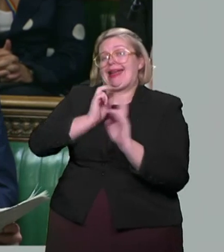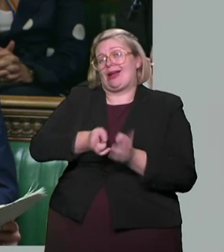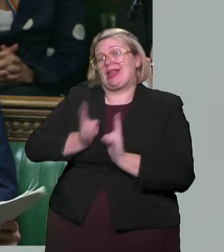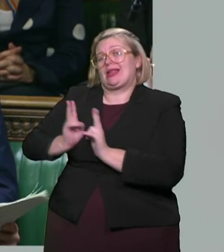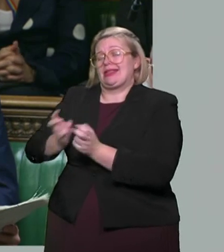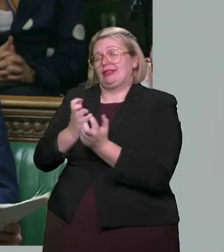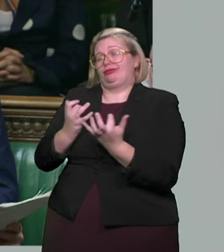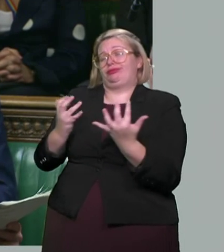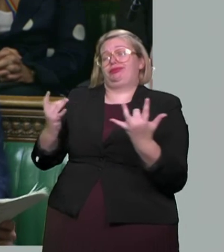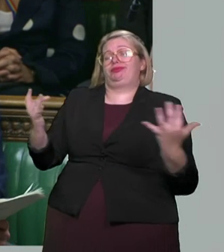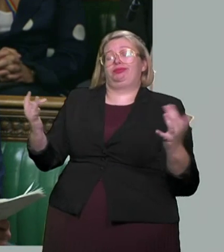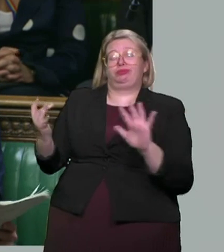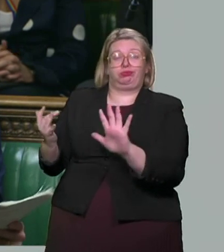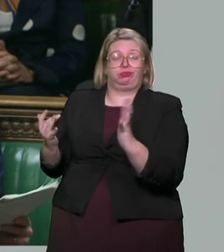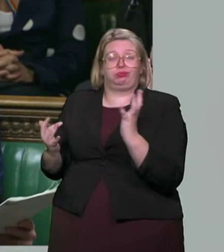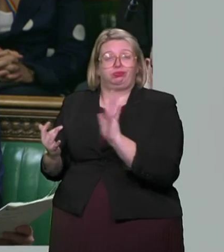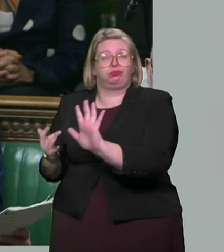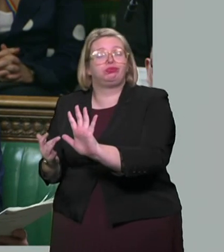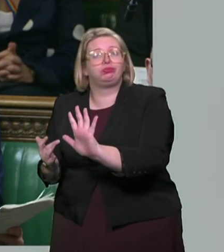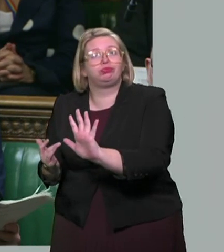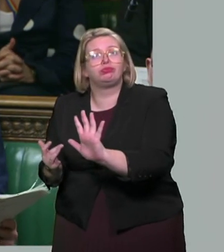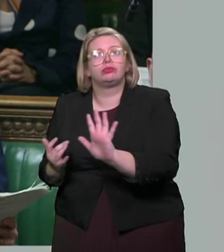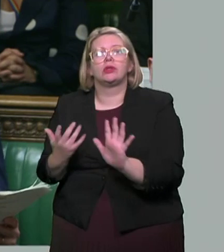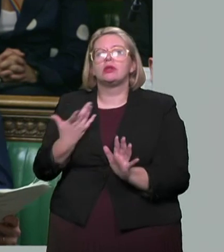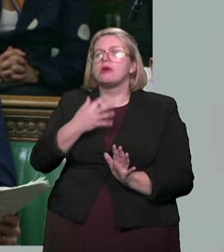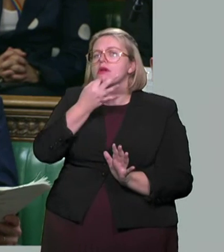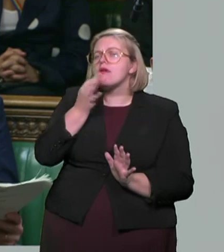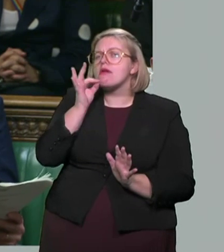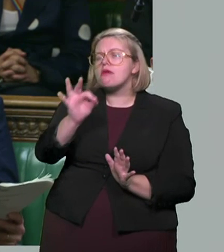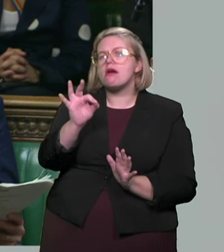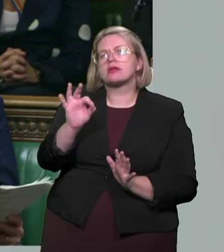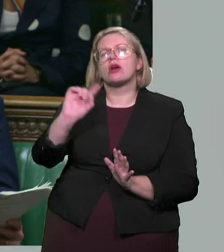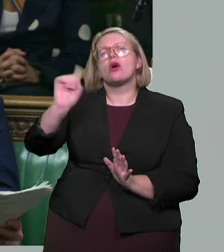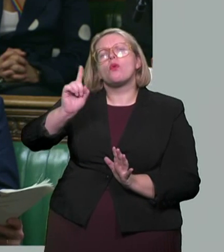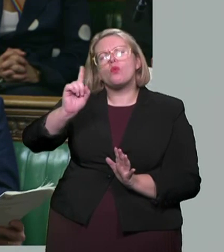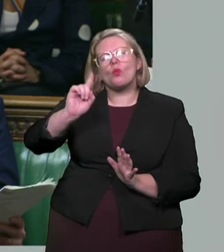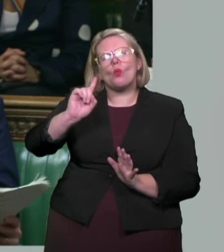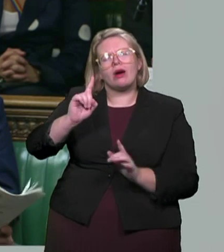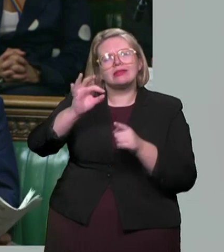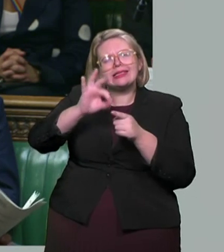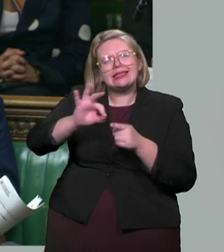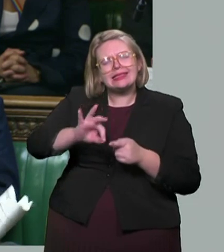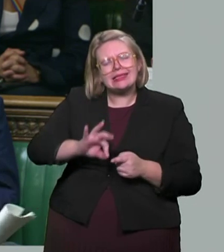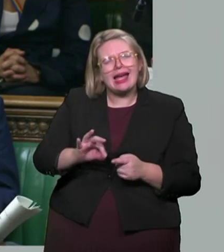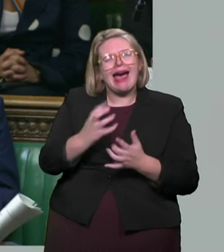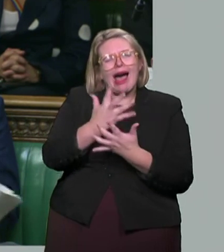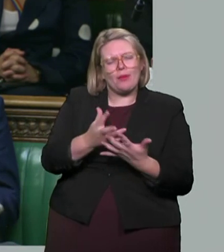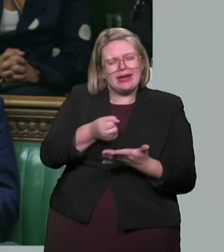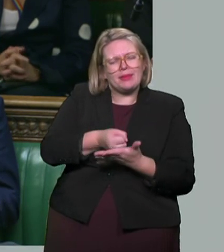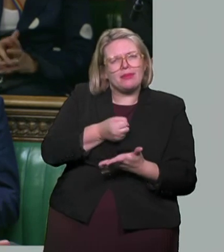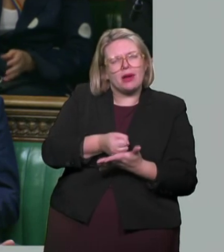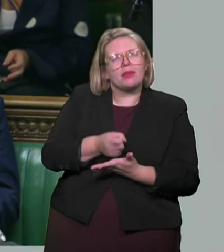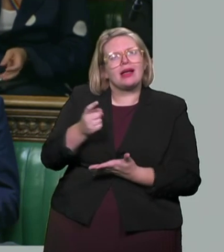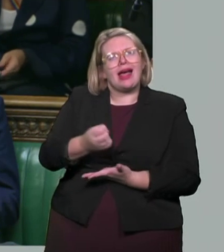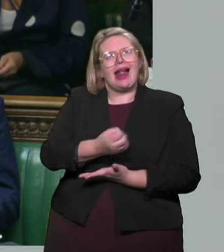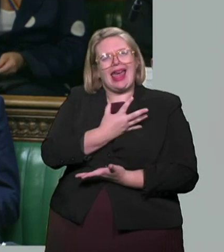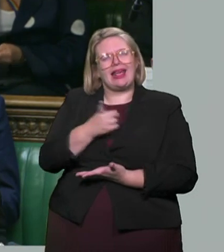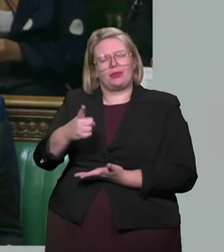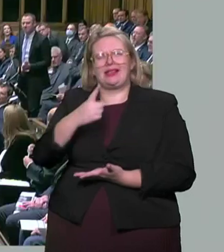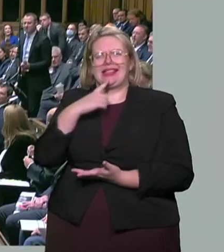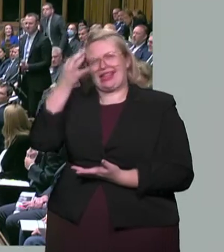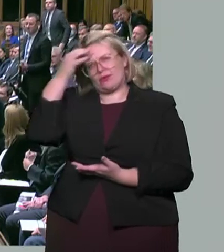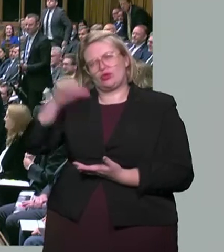Will the Prime Minister confirm that the minimum housing requirement for Bassetlaw is 4,896, not the 10,000 claimed by the Labour-run council?